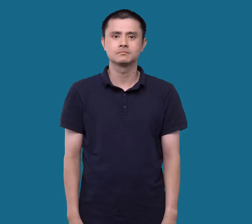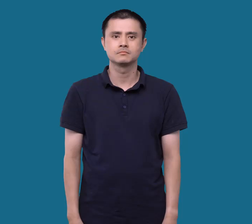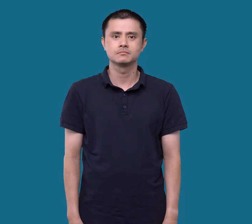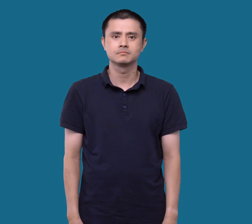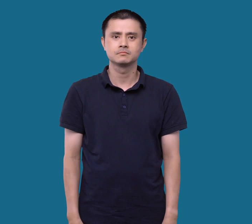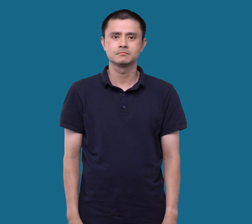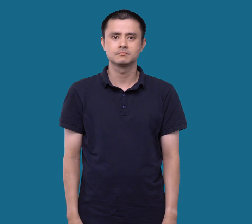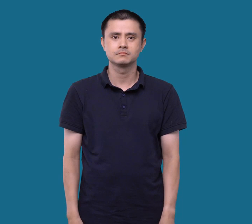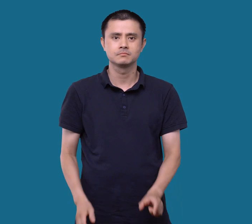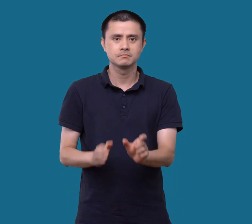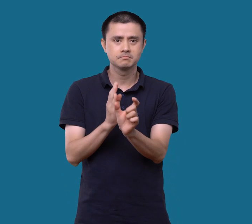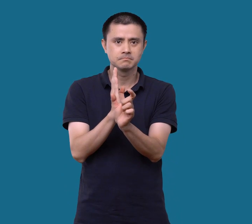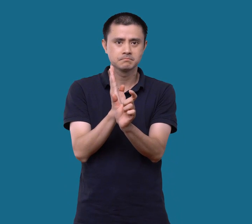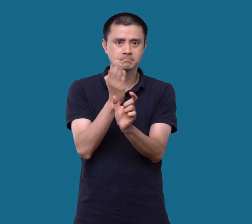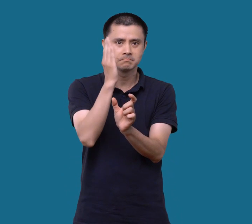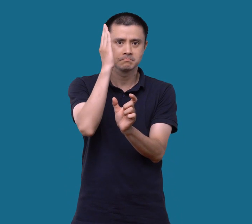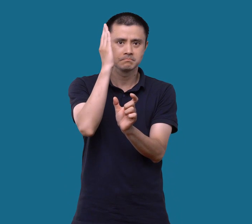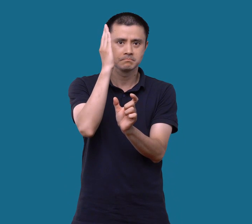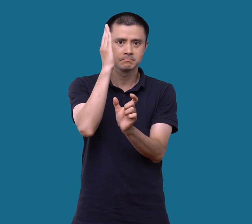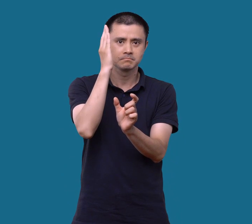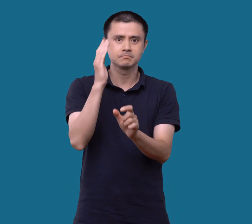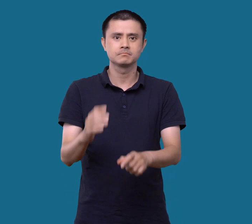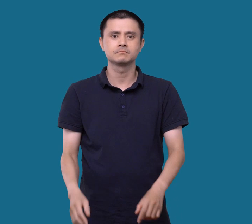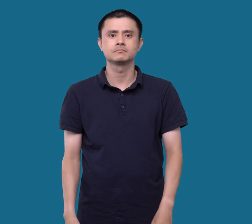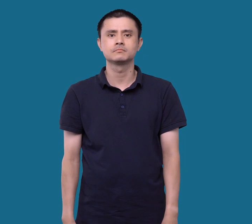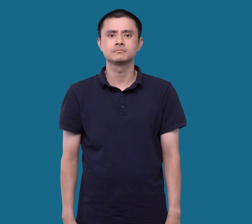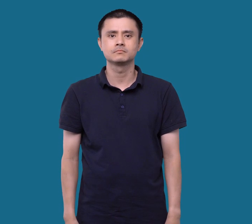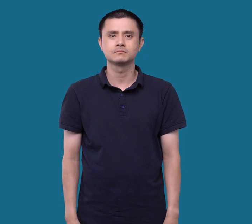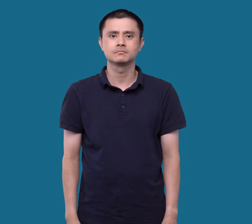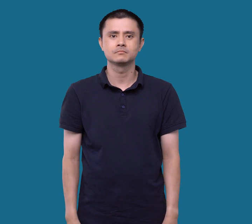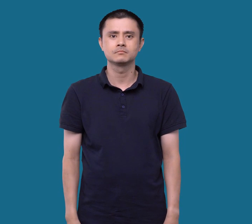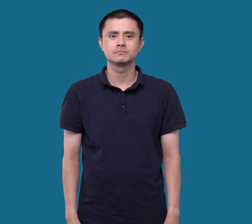nghĩa bóng